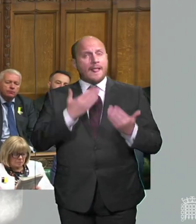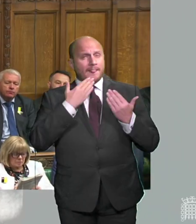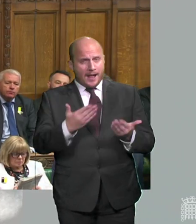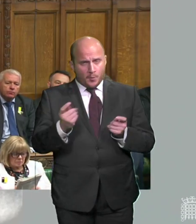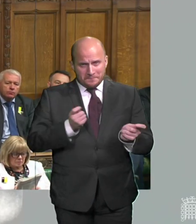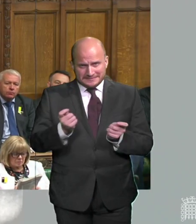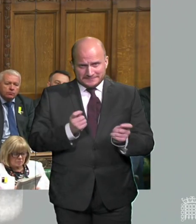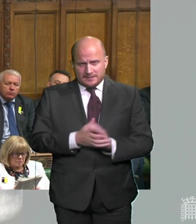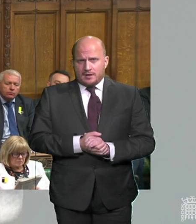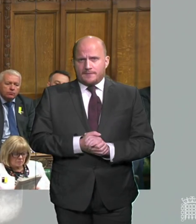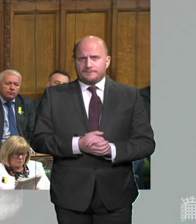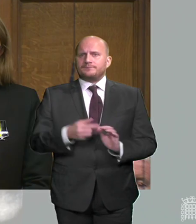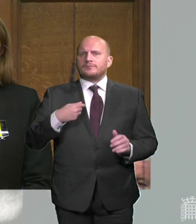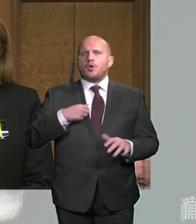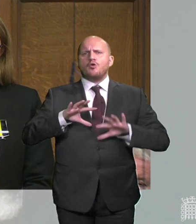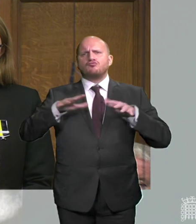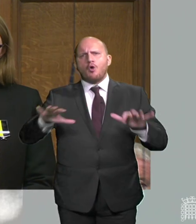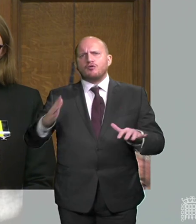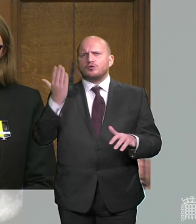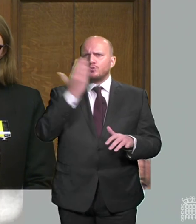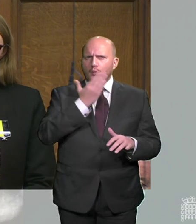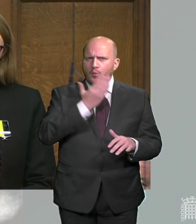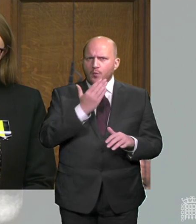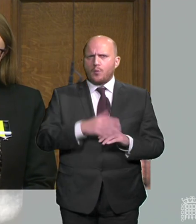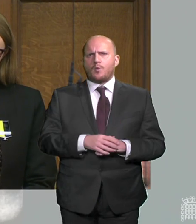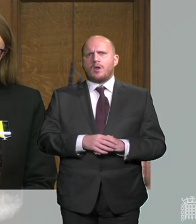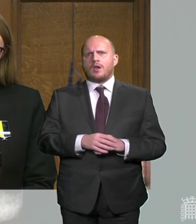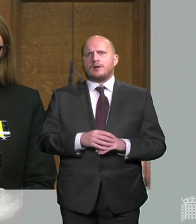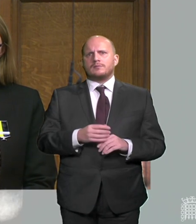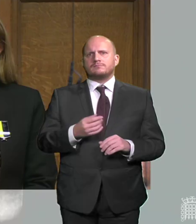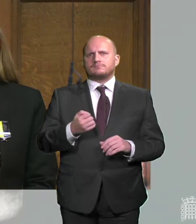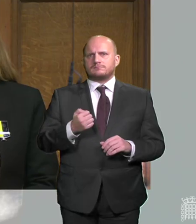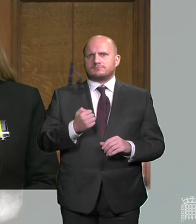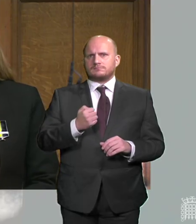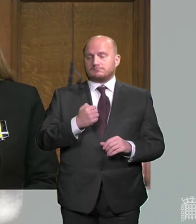Our small rural schools in Wyre face particular difficulties.